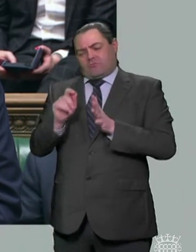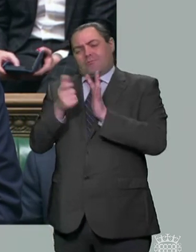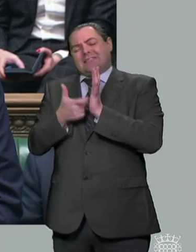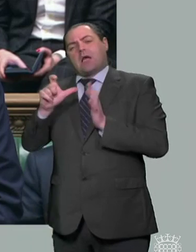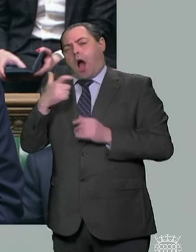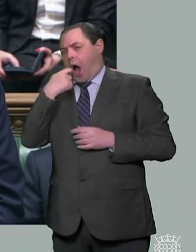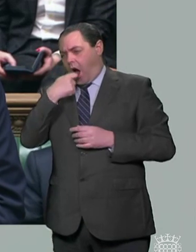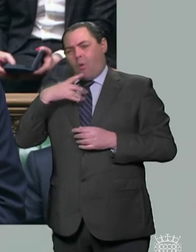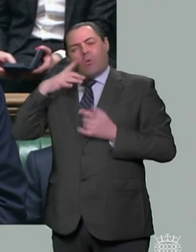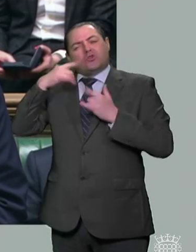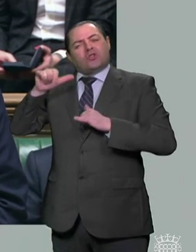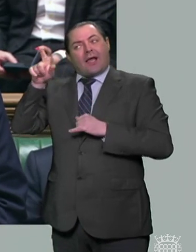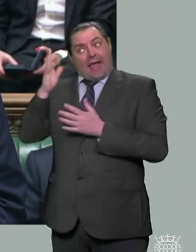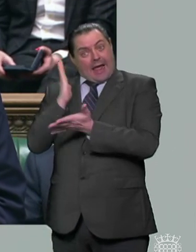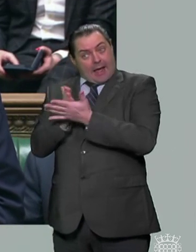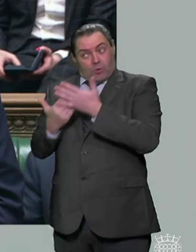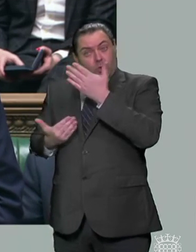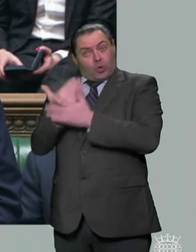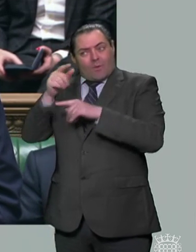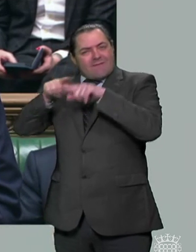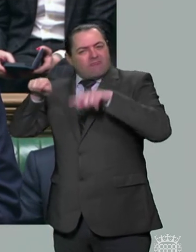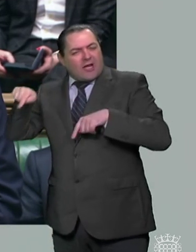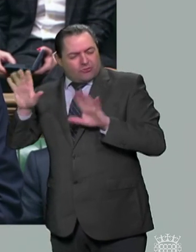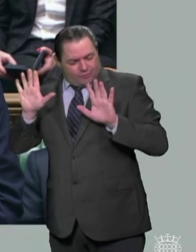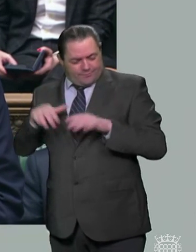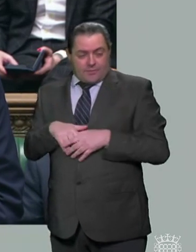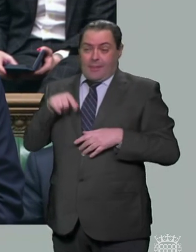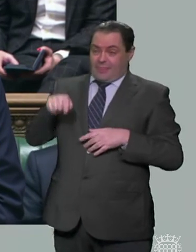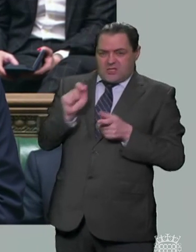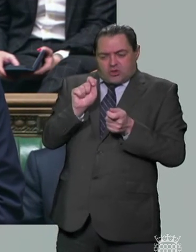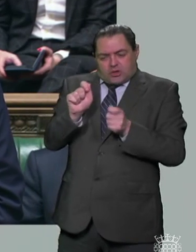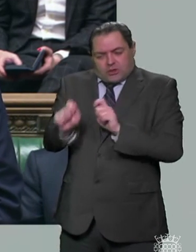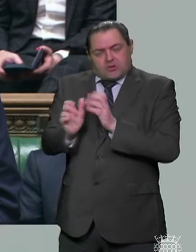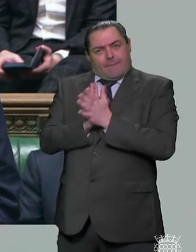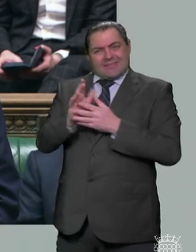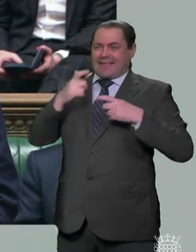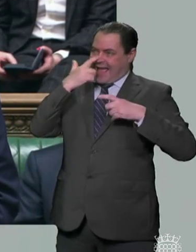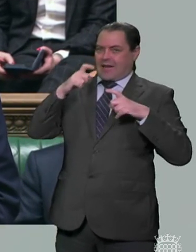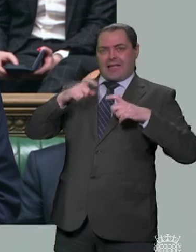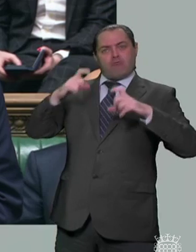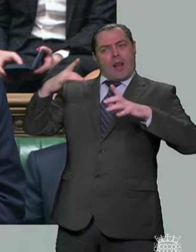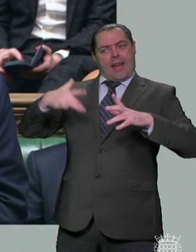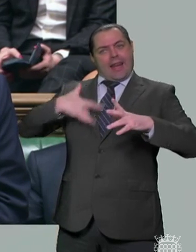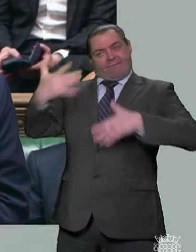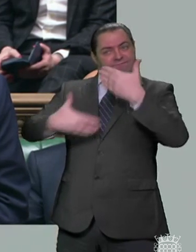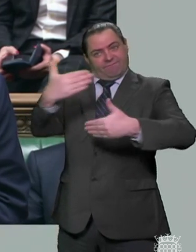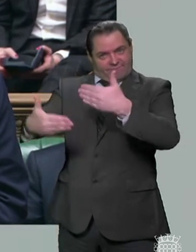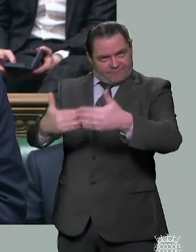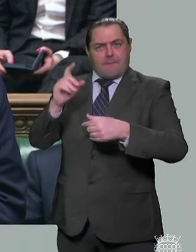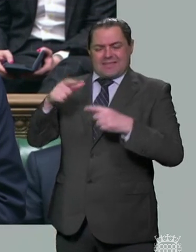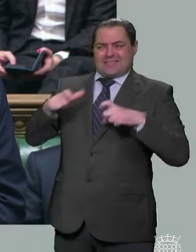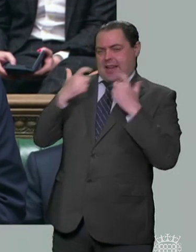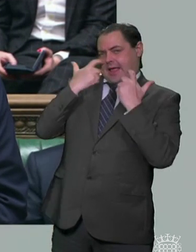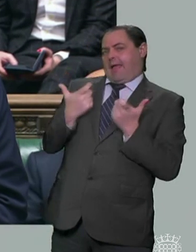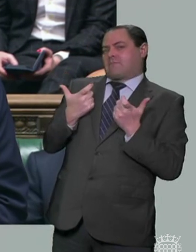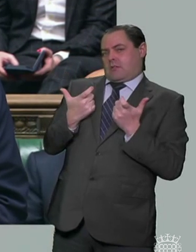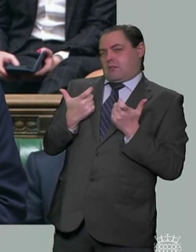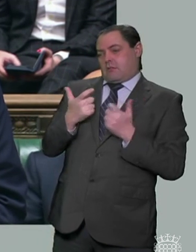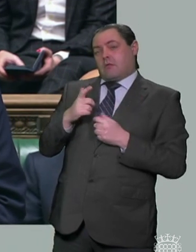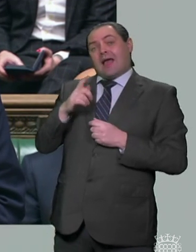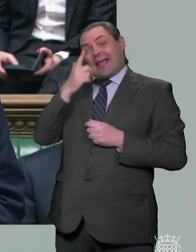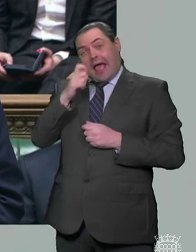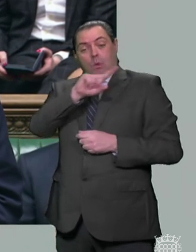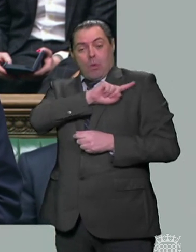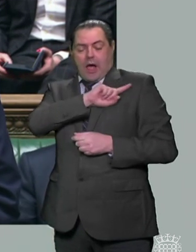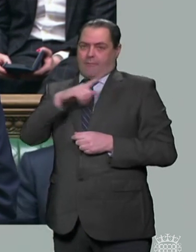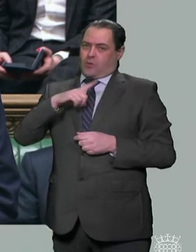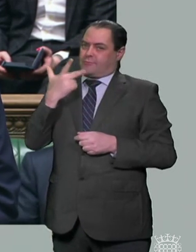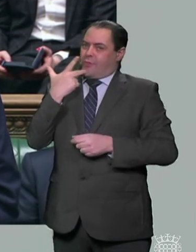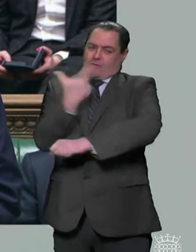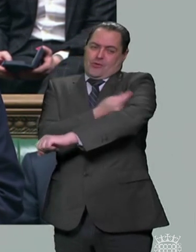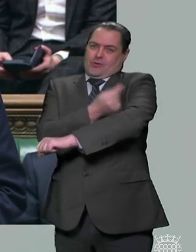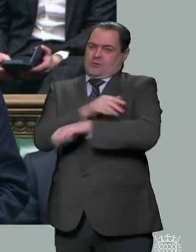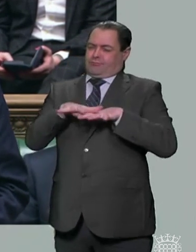All these measures are balanced and proportionate ways of ensuring we can live with covid without letting our guard down, and we can only do this thanks to the biggest and fastest booster campaign in Europe.